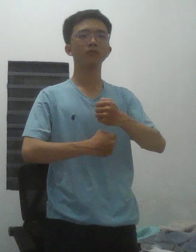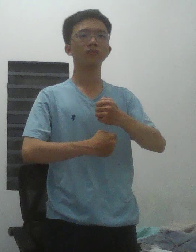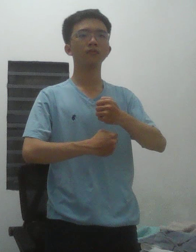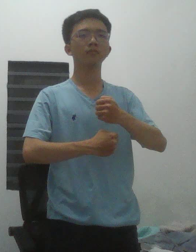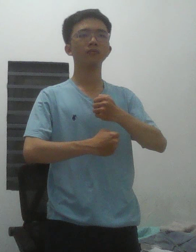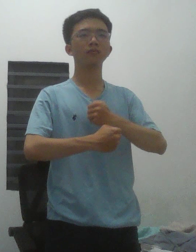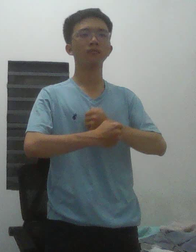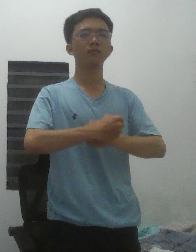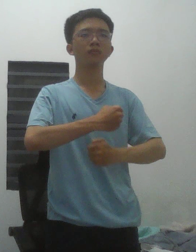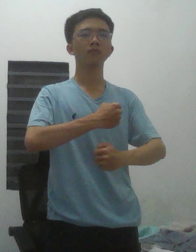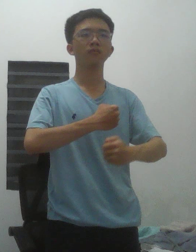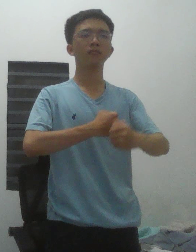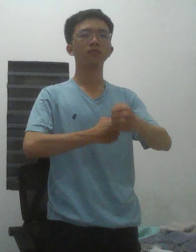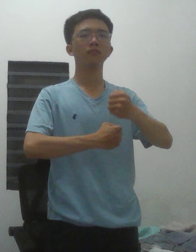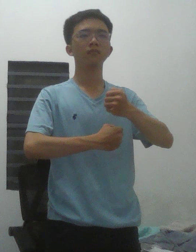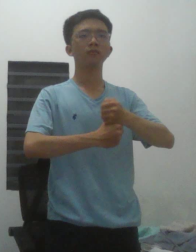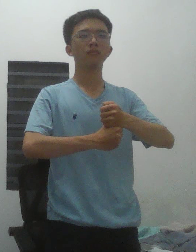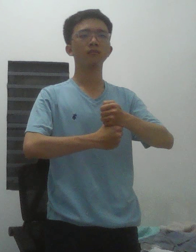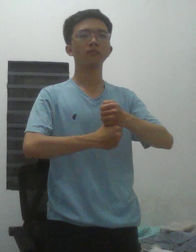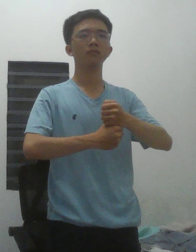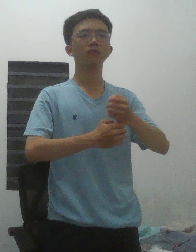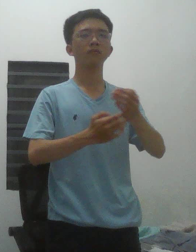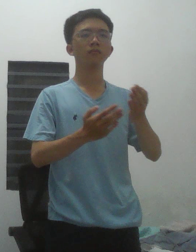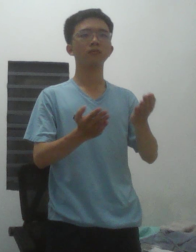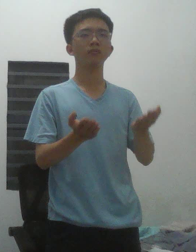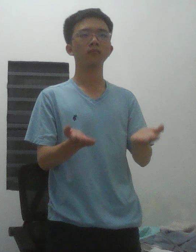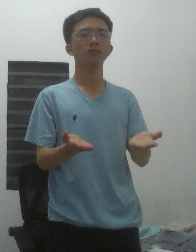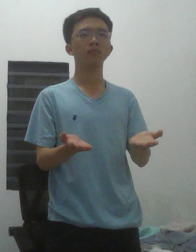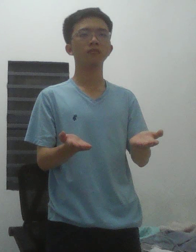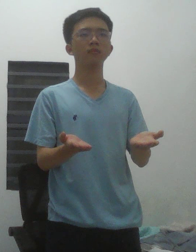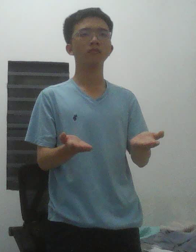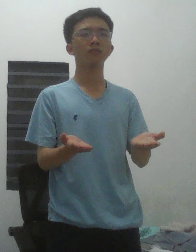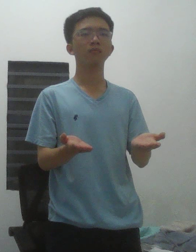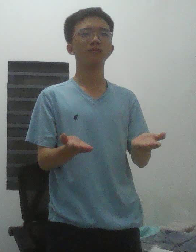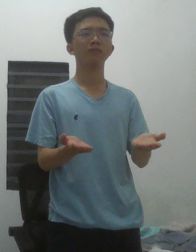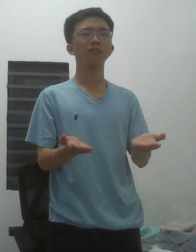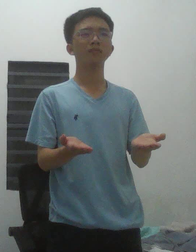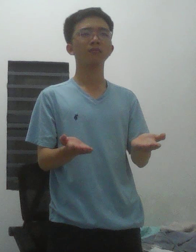nam nay